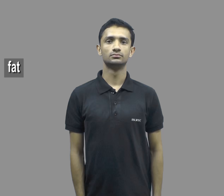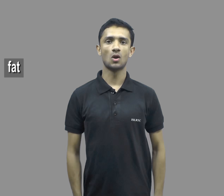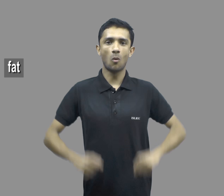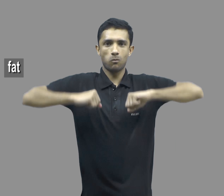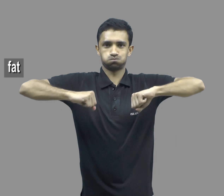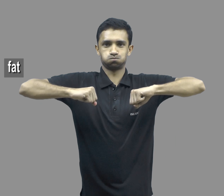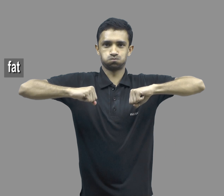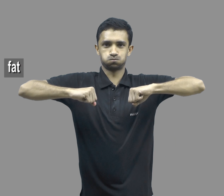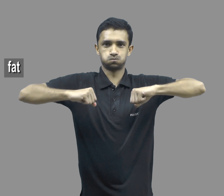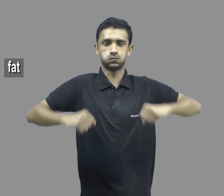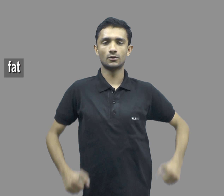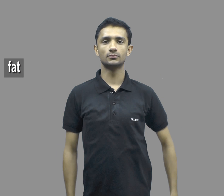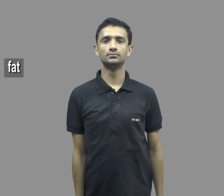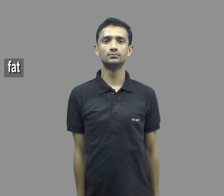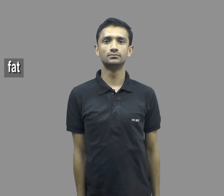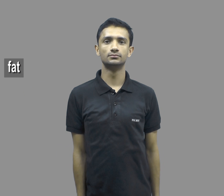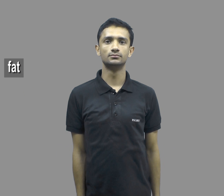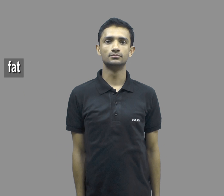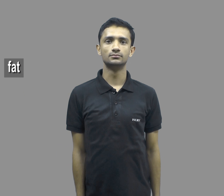Fat